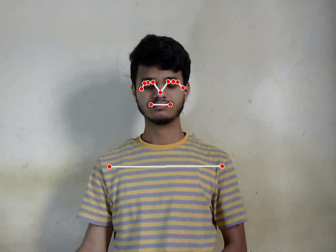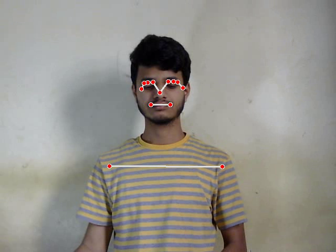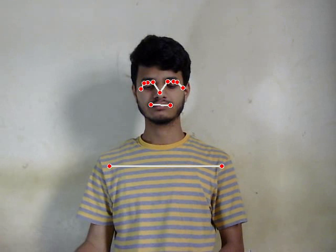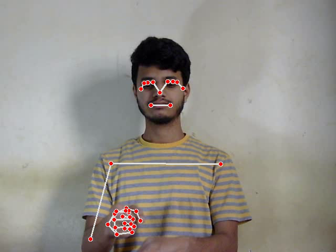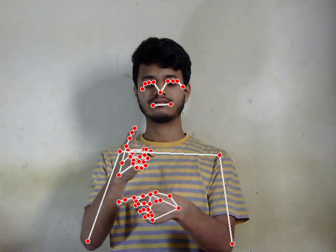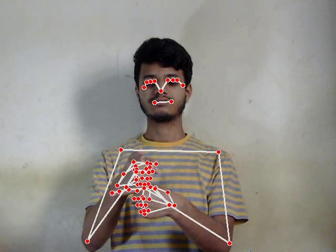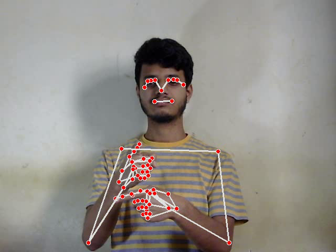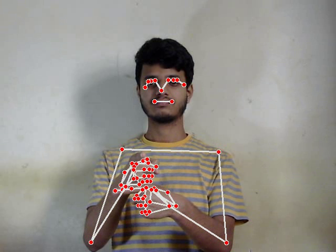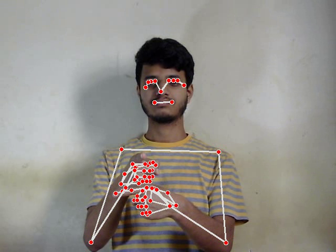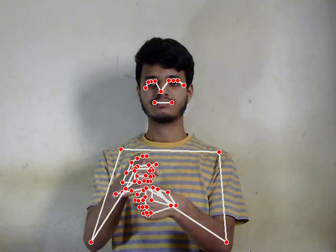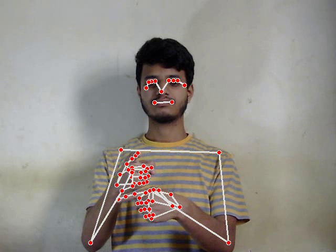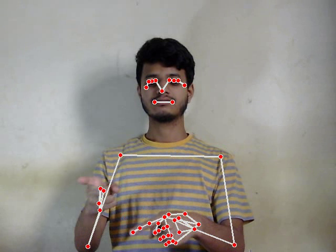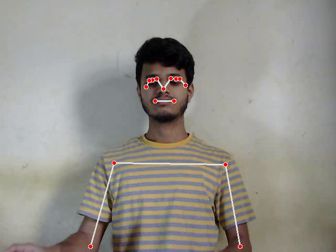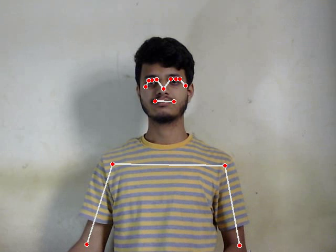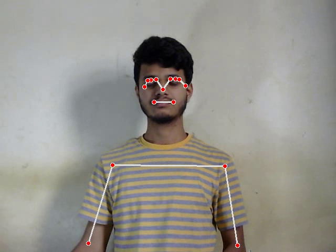right